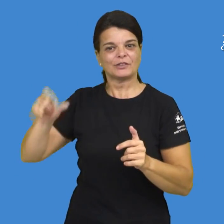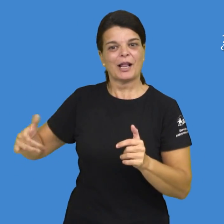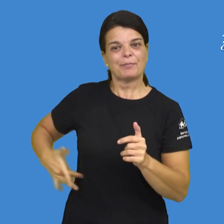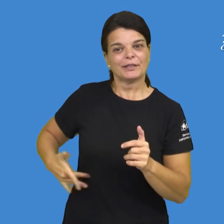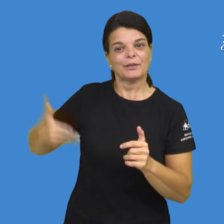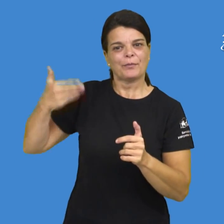hígado